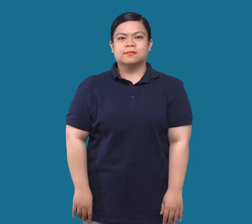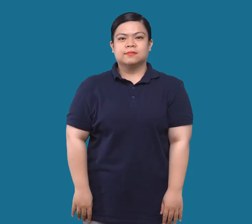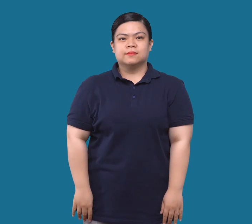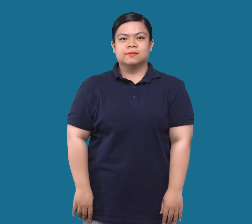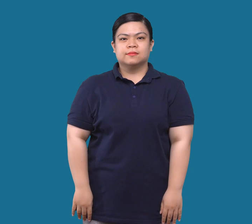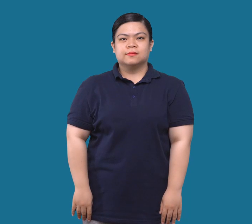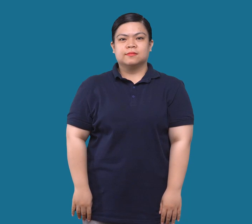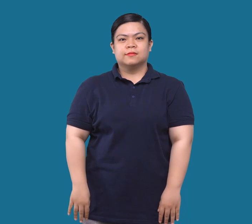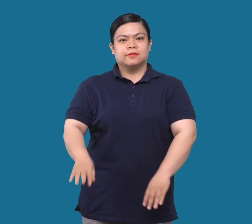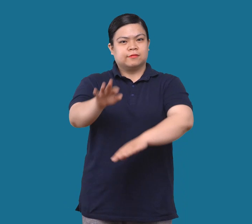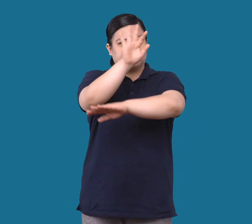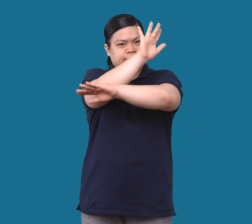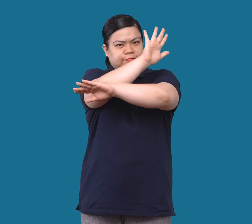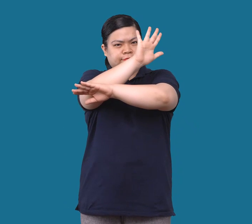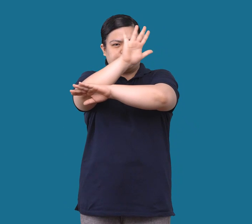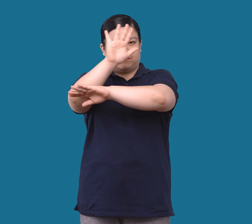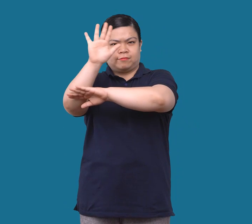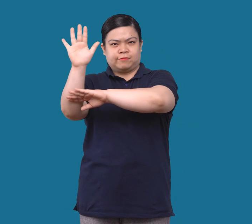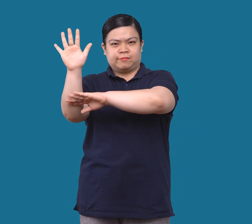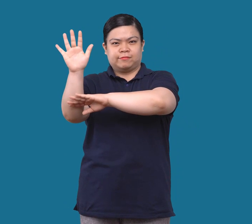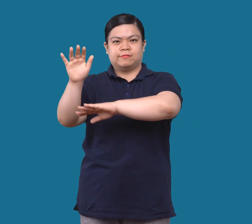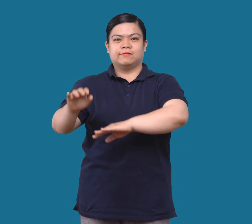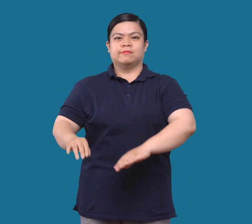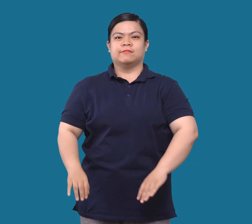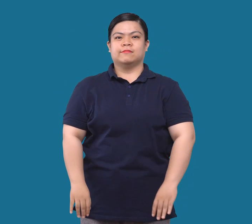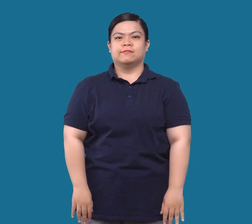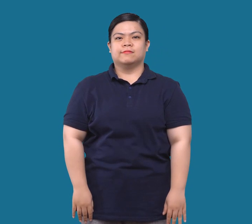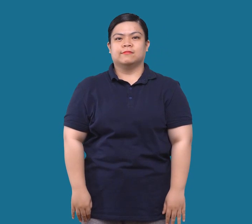Sapa